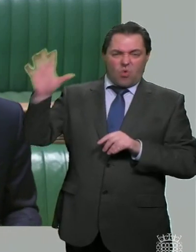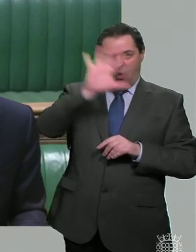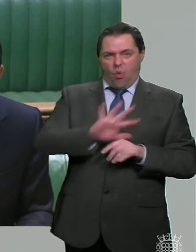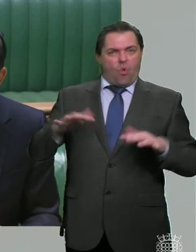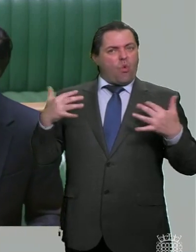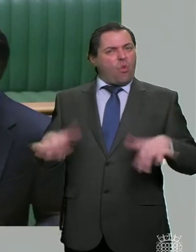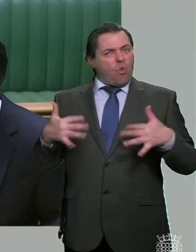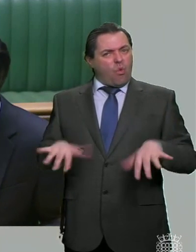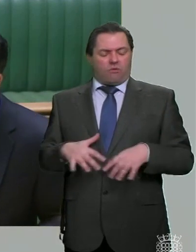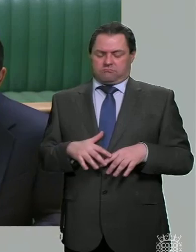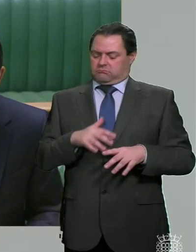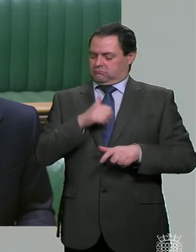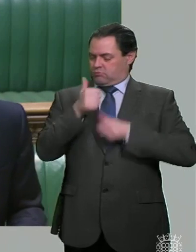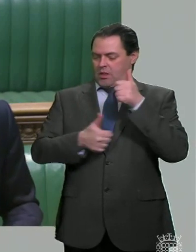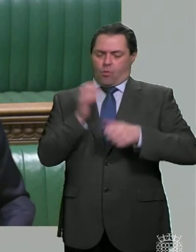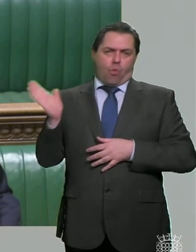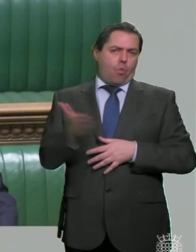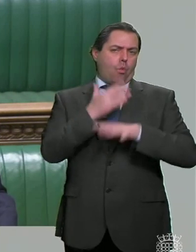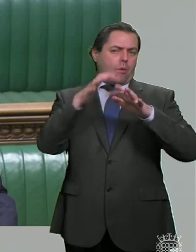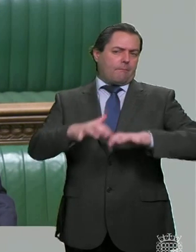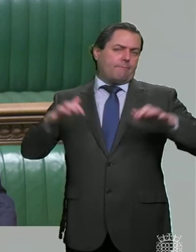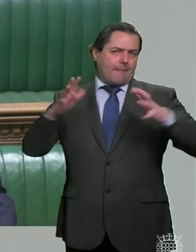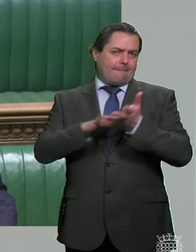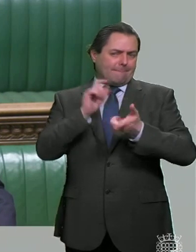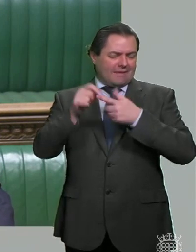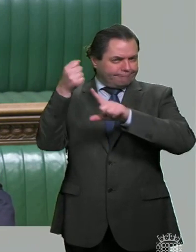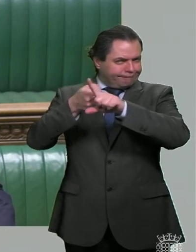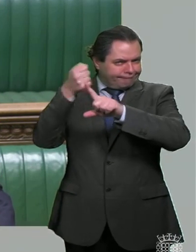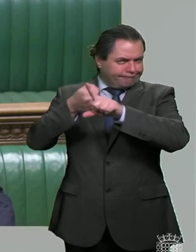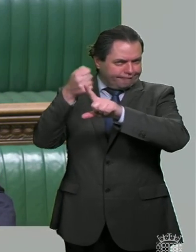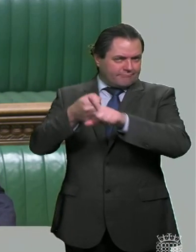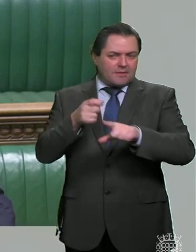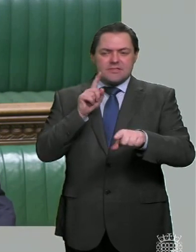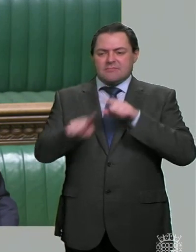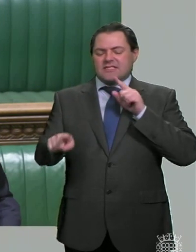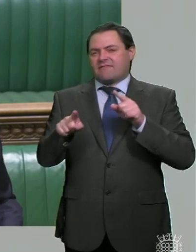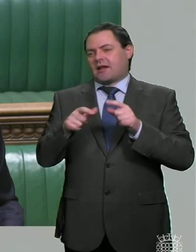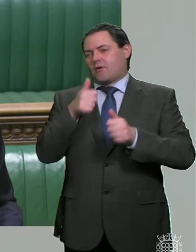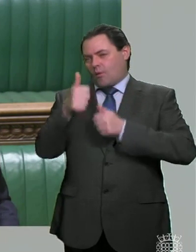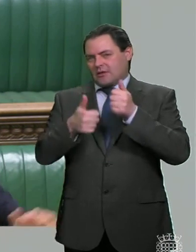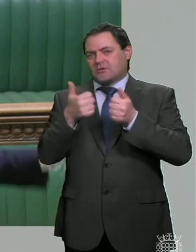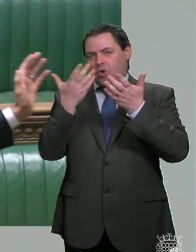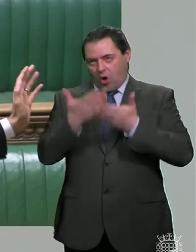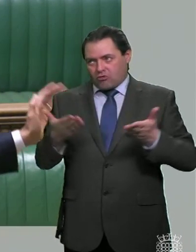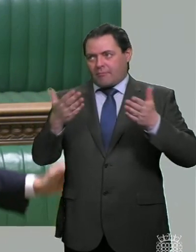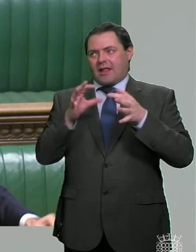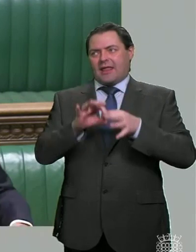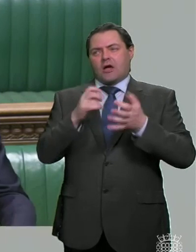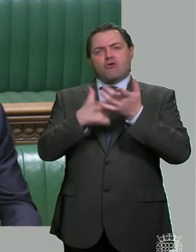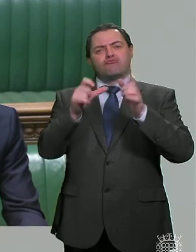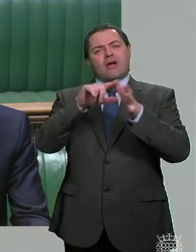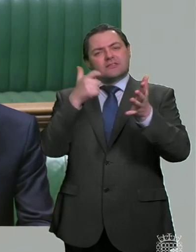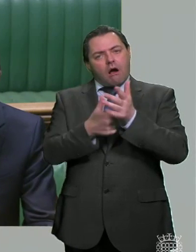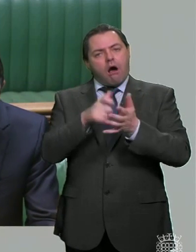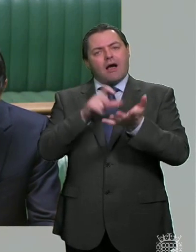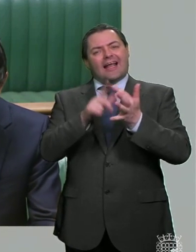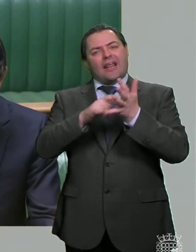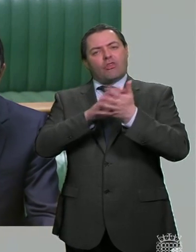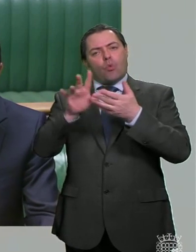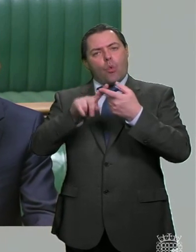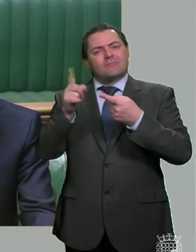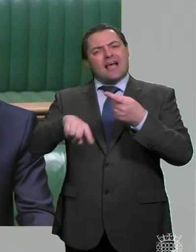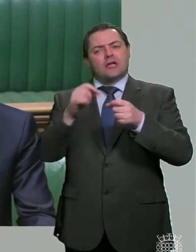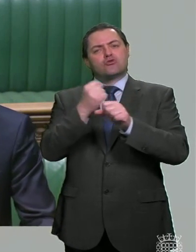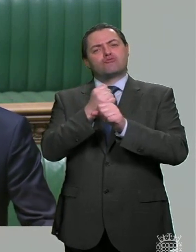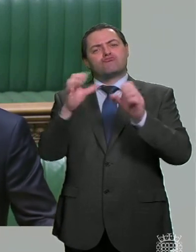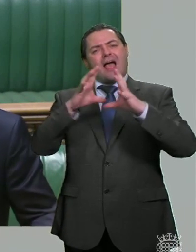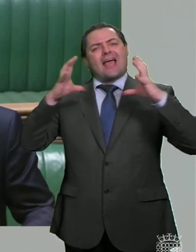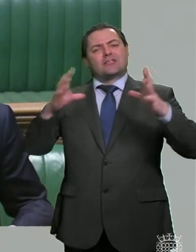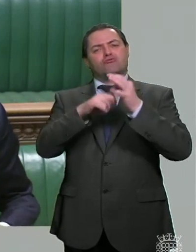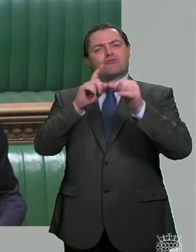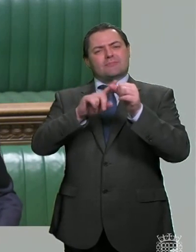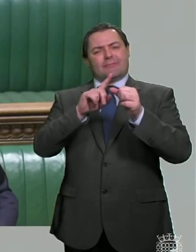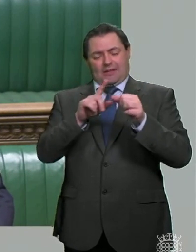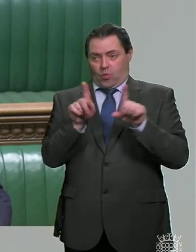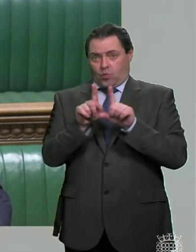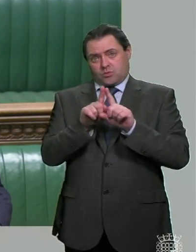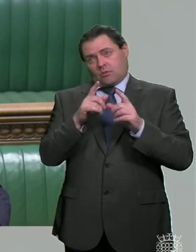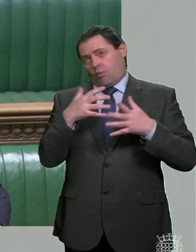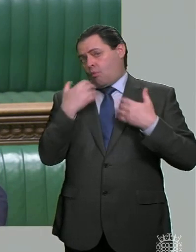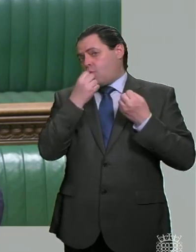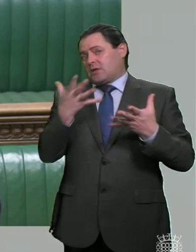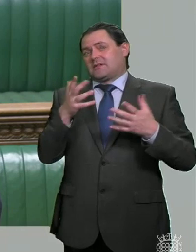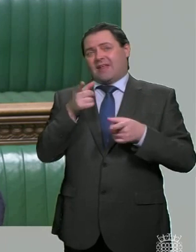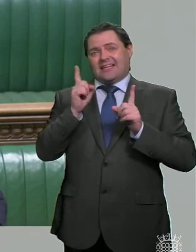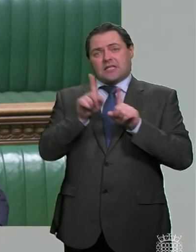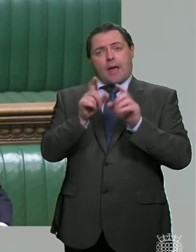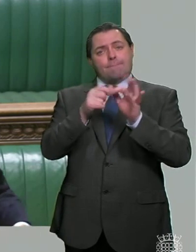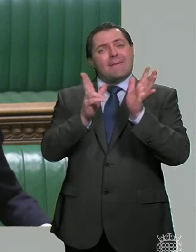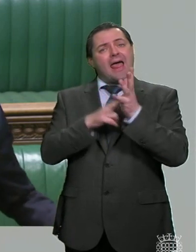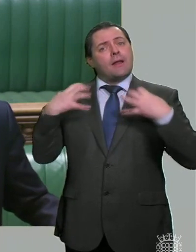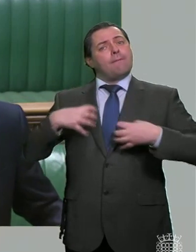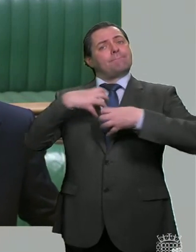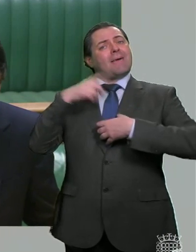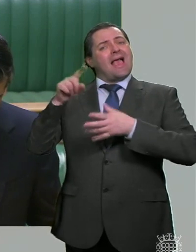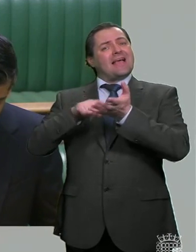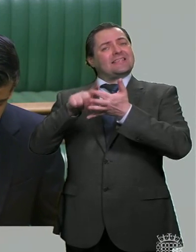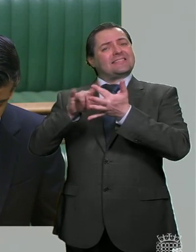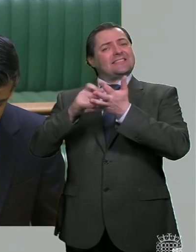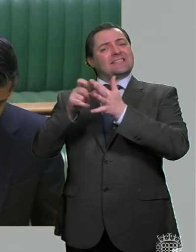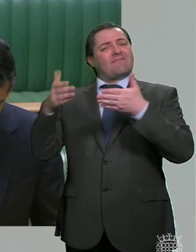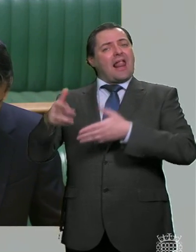I commend Members across the House for their campaigning, but in particular my honourable Friends the Members for Redcar , for Cleethorpes and for Great Grimsby , as well as inspiring local leaders like Ben Houchen, the Mayor of Tees Valley.